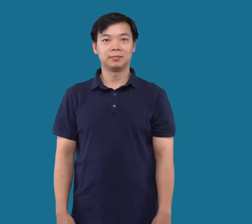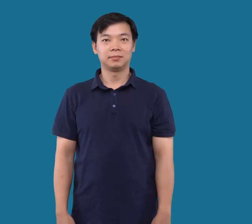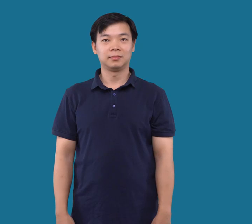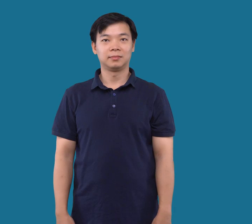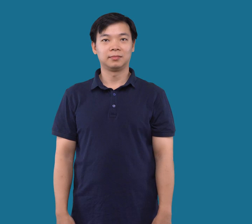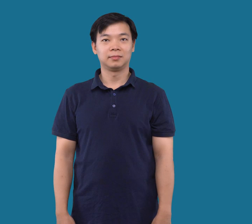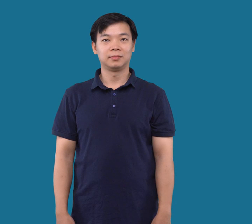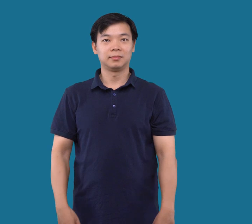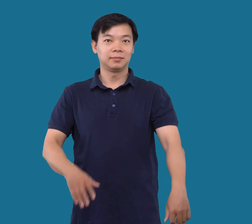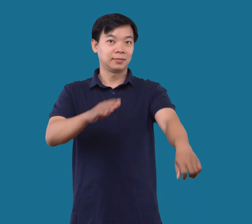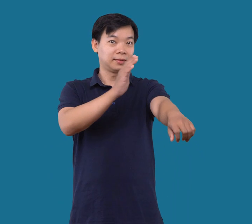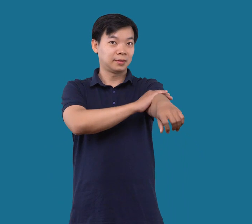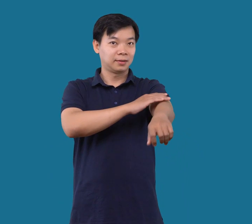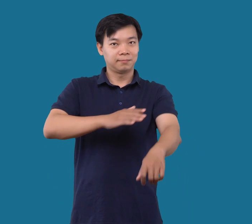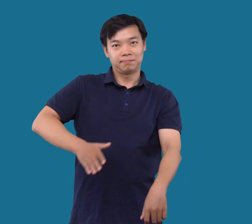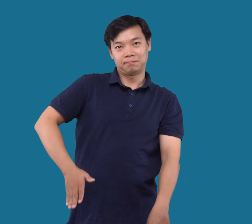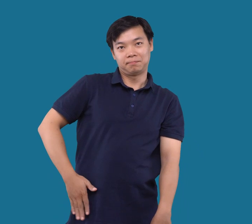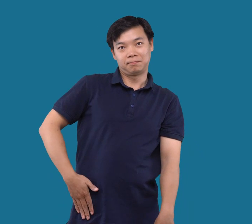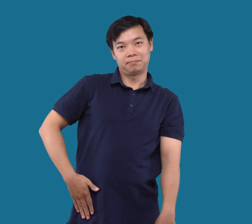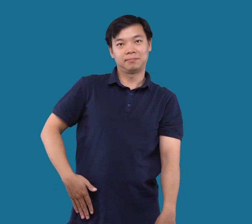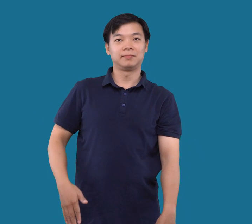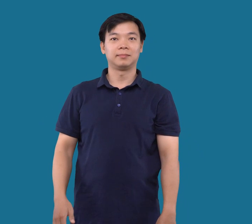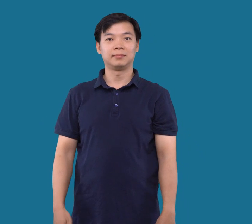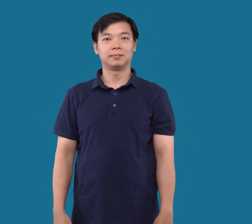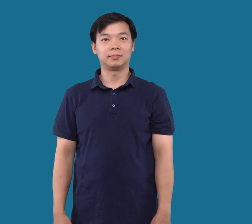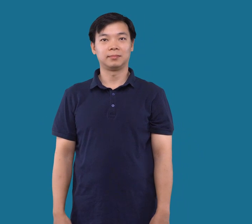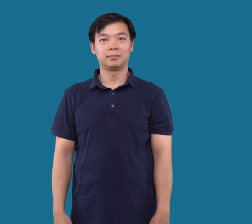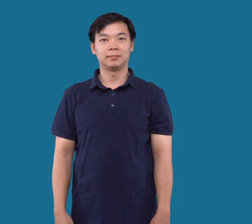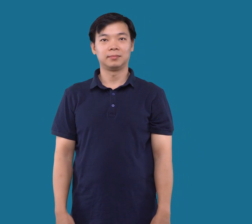chân tay